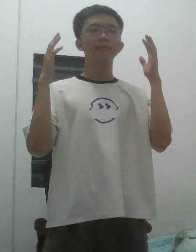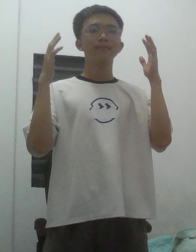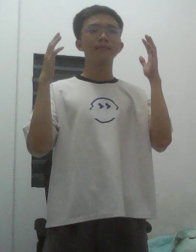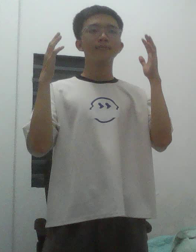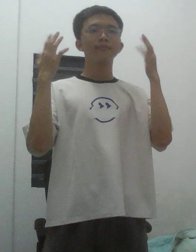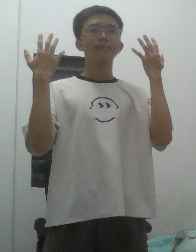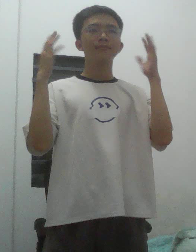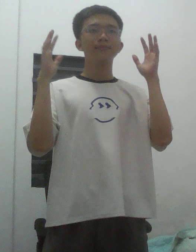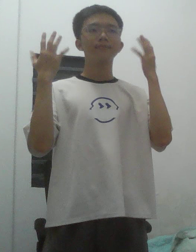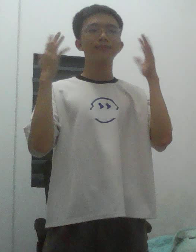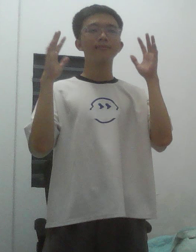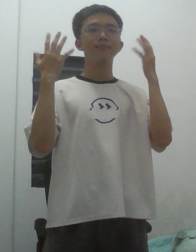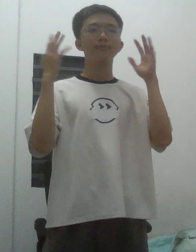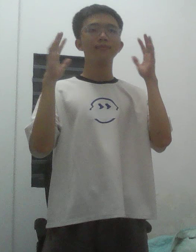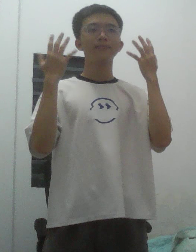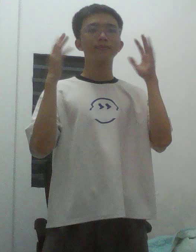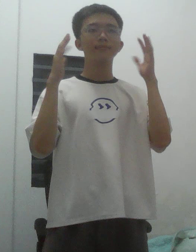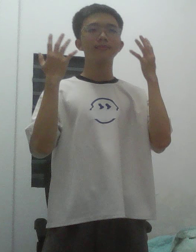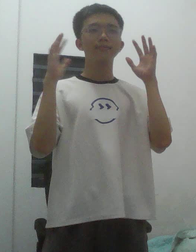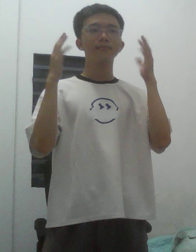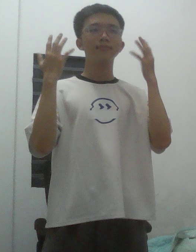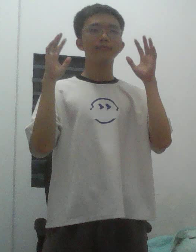vo tay